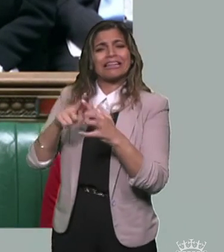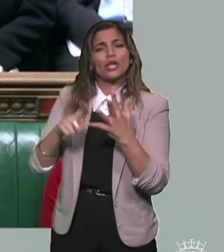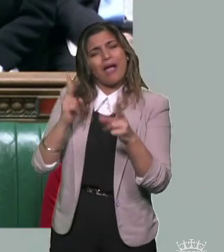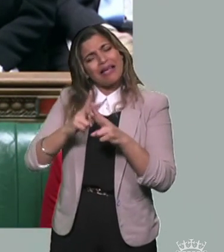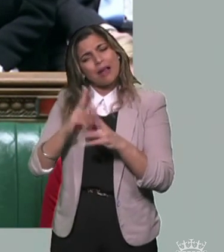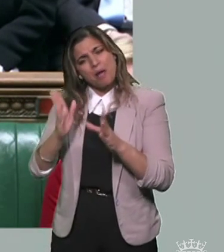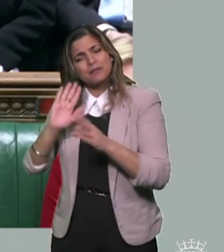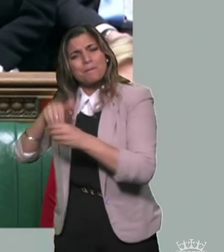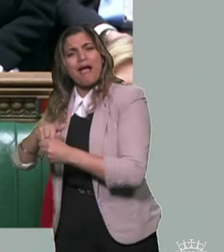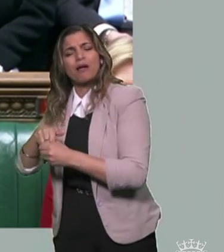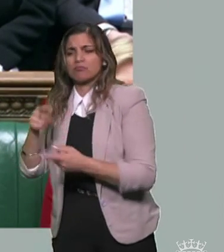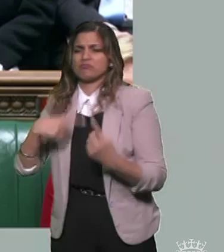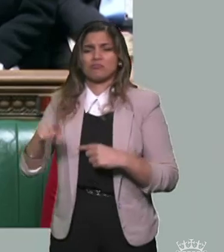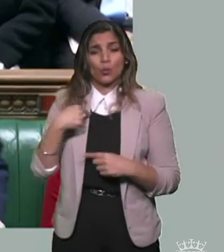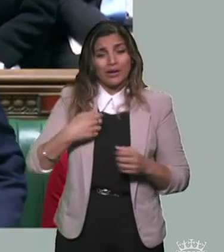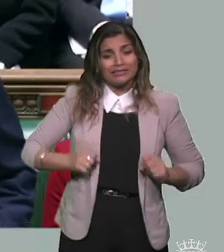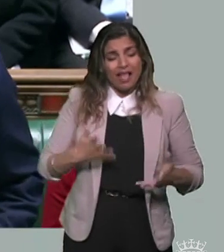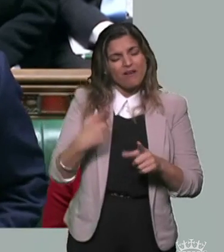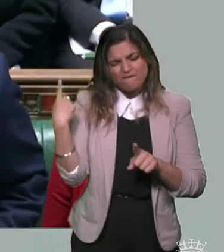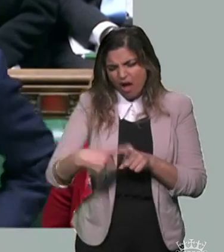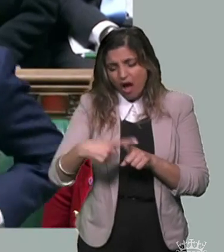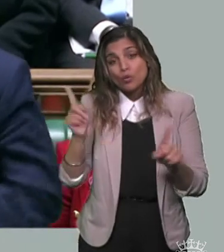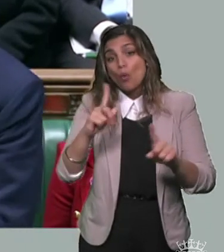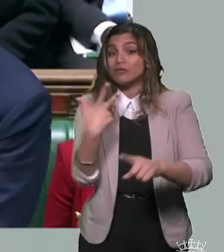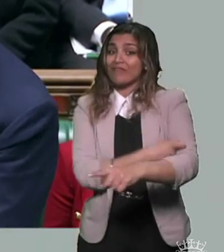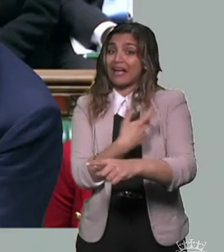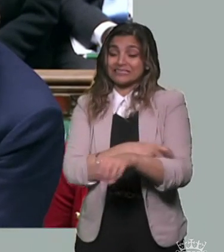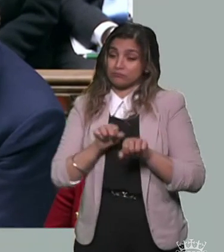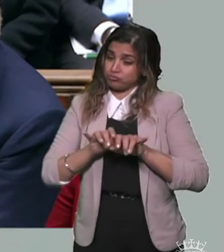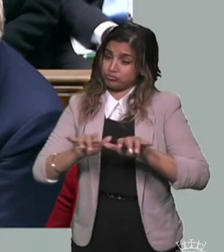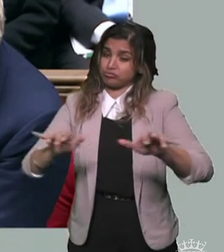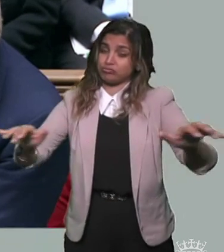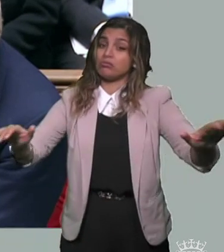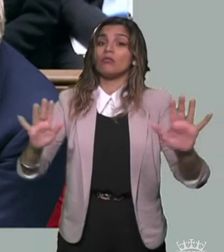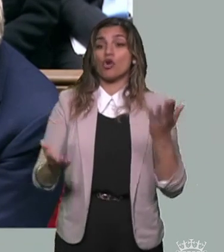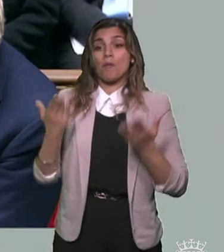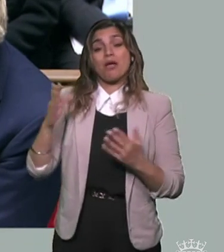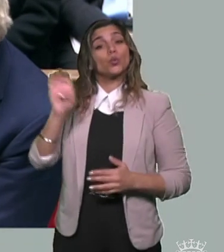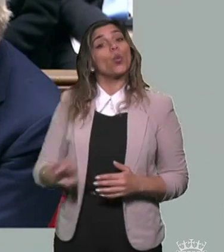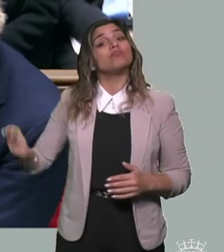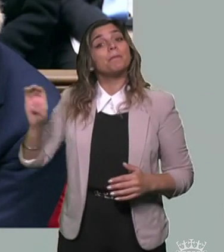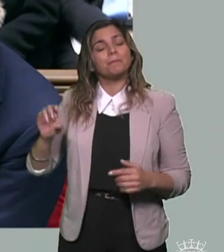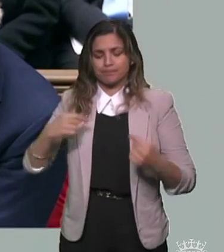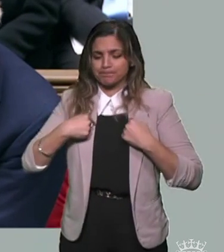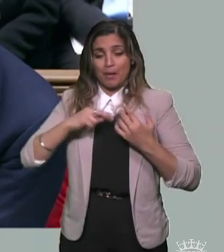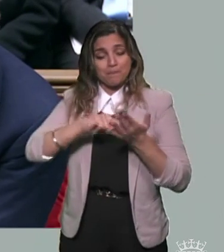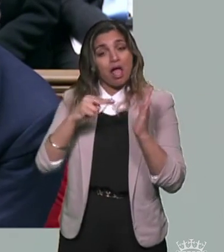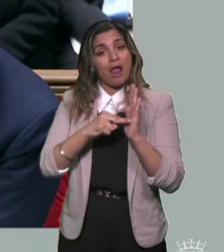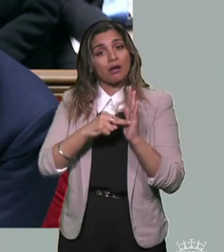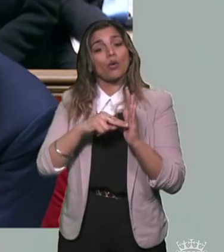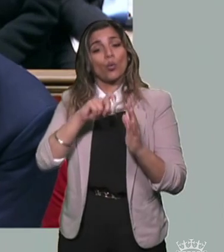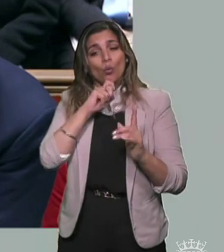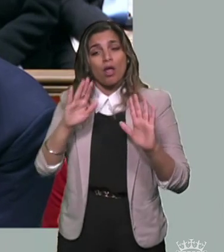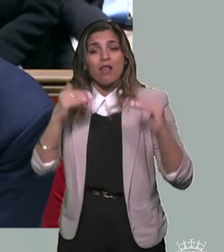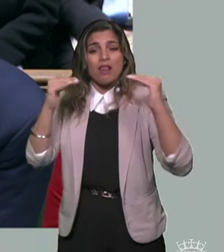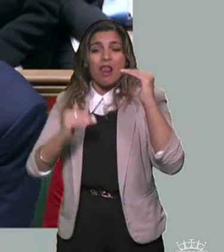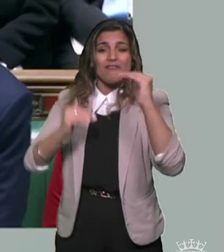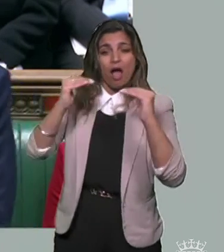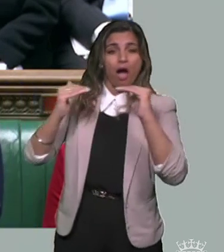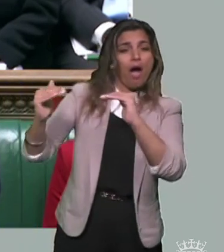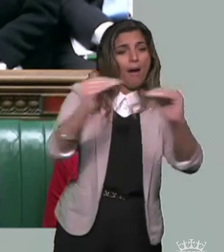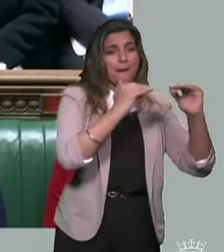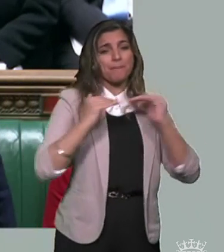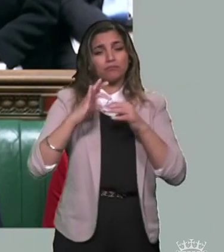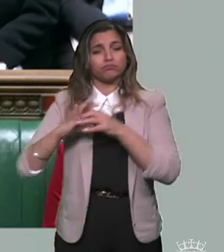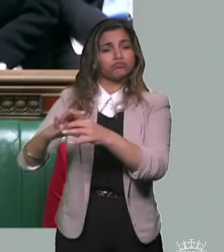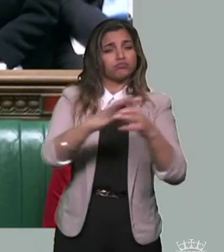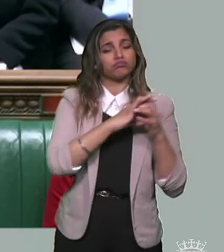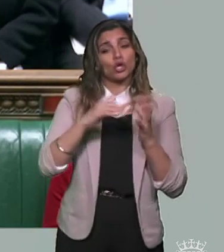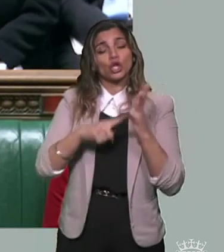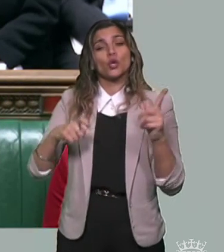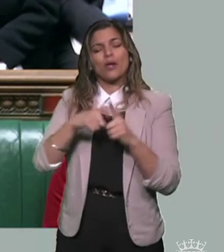We delivered the fastest vaccine roll-out in Europe, and we will deliver on our plan to unite and level up across the whole of the UK.